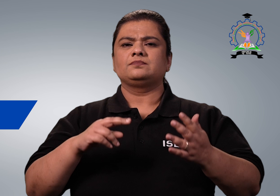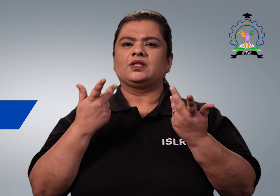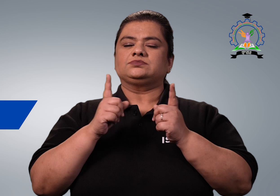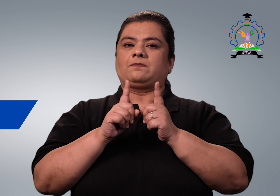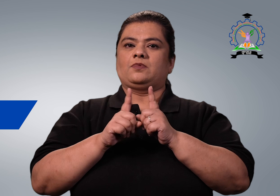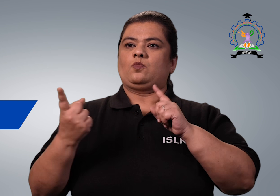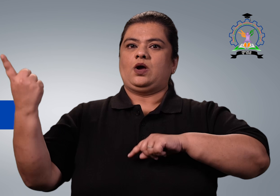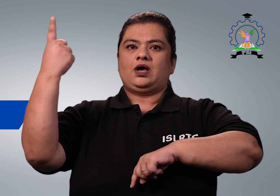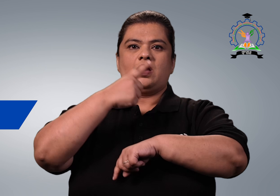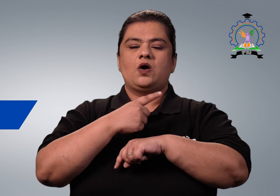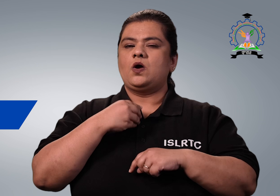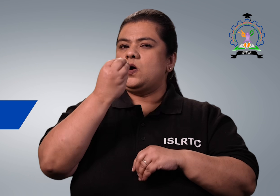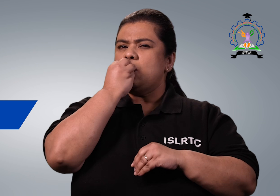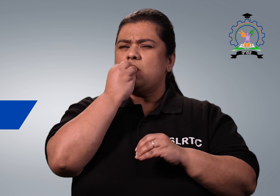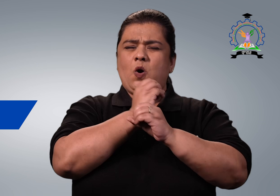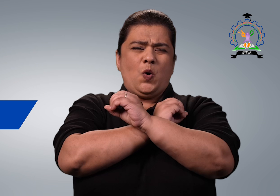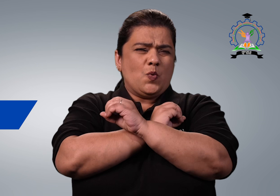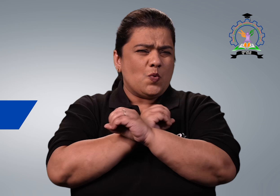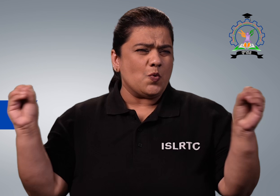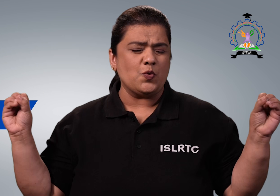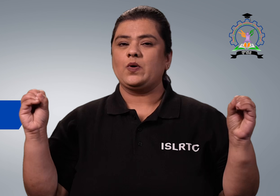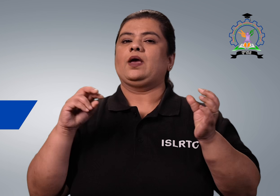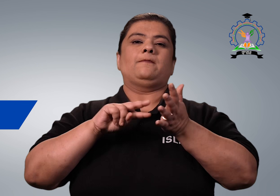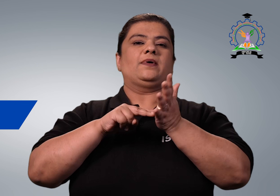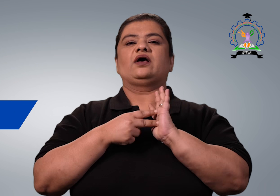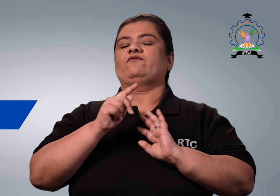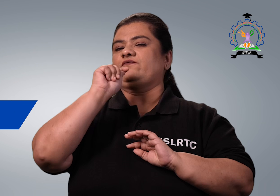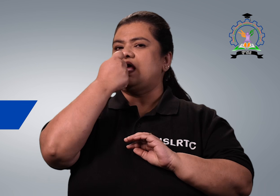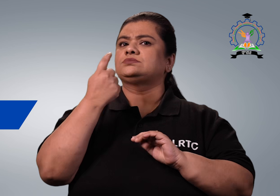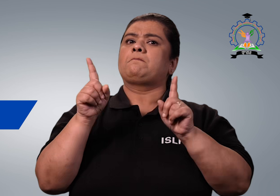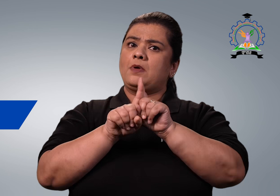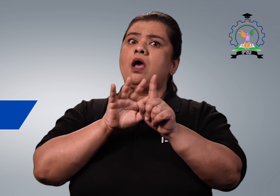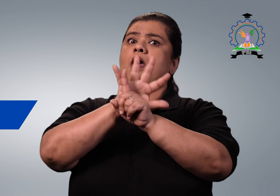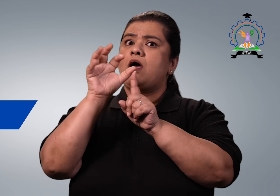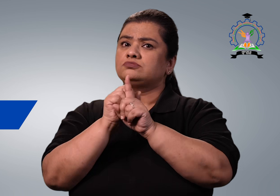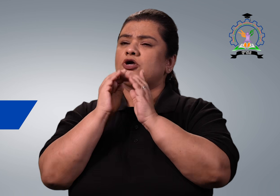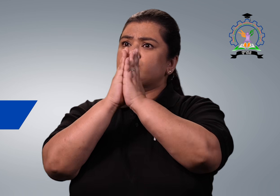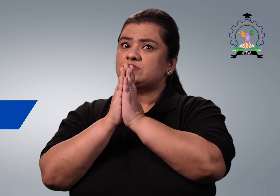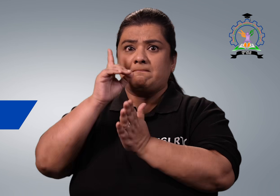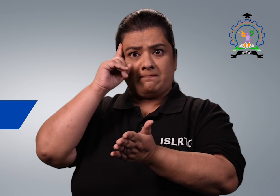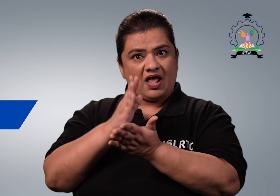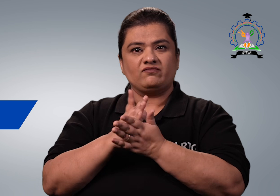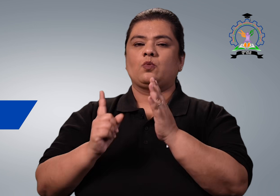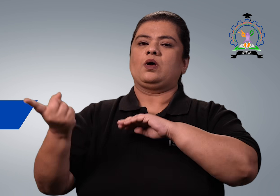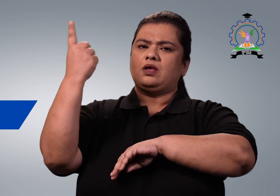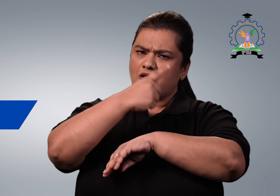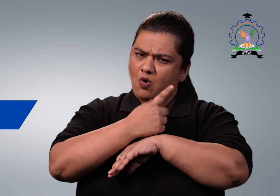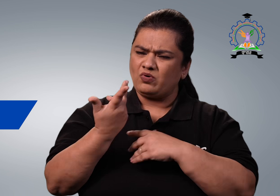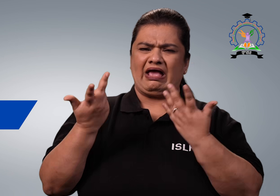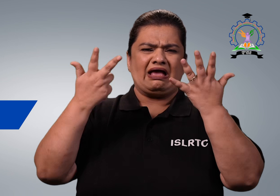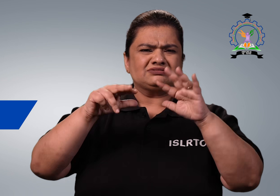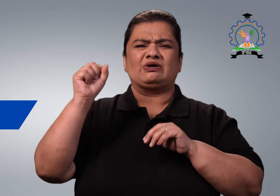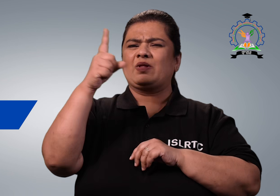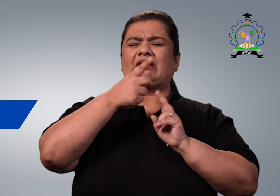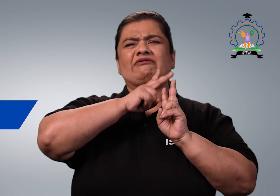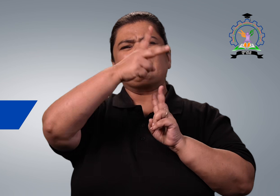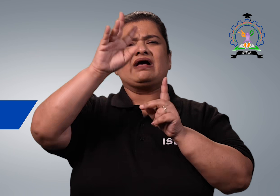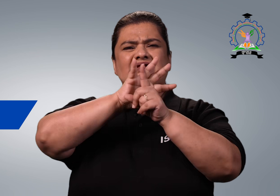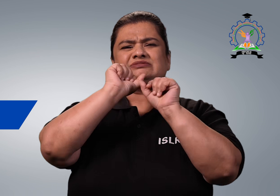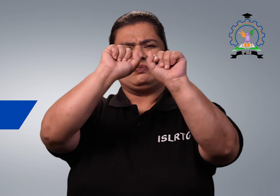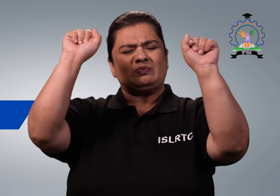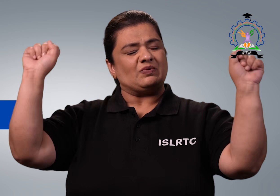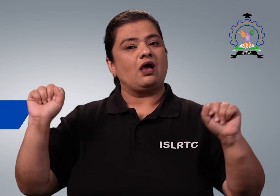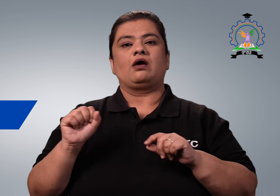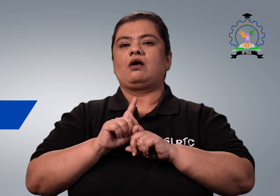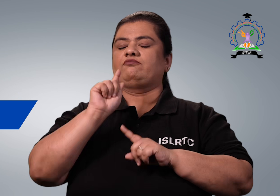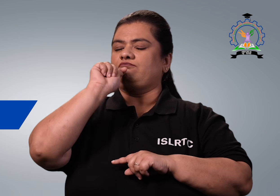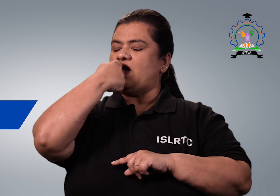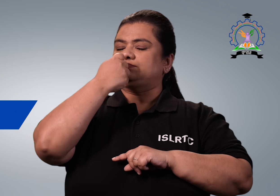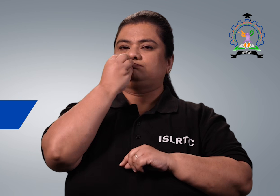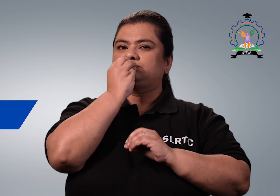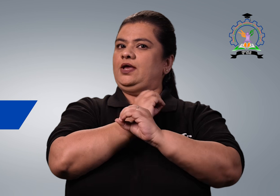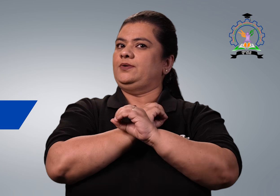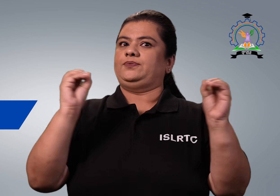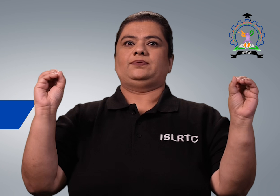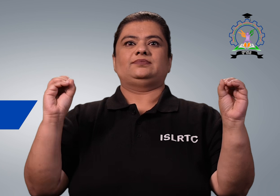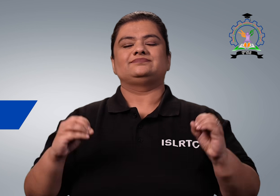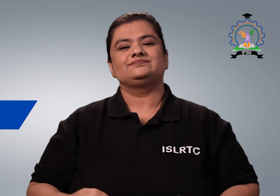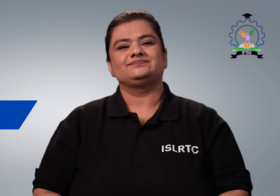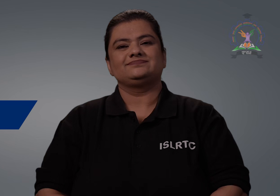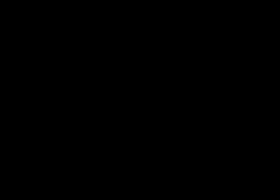Fasting means not eating anything for a day. Fasting is a religious practice that varies in length depending on the culture.